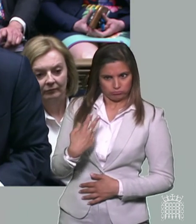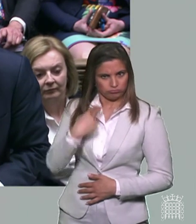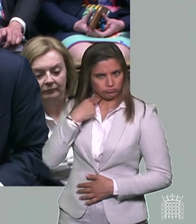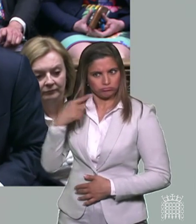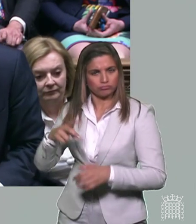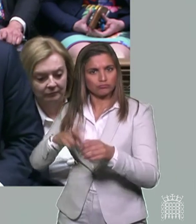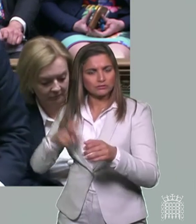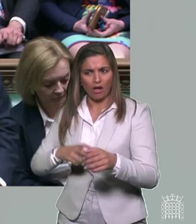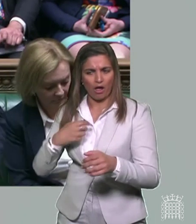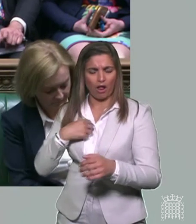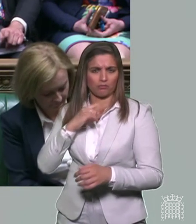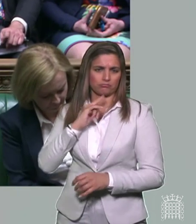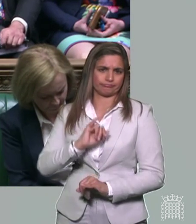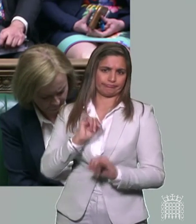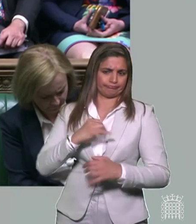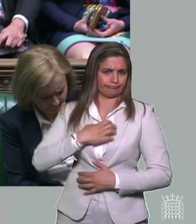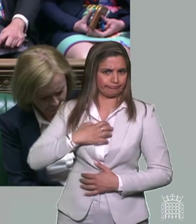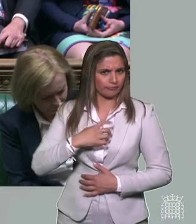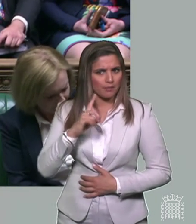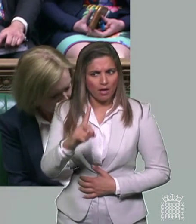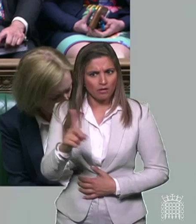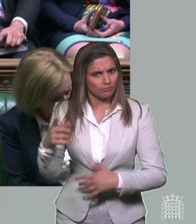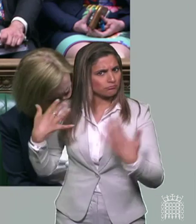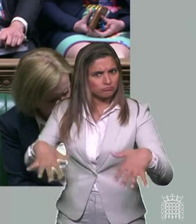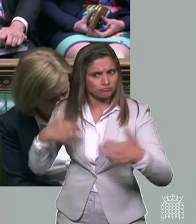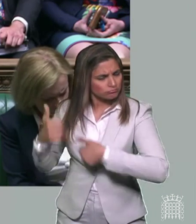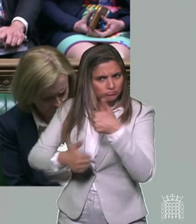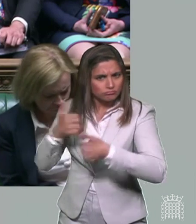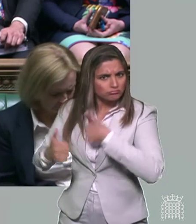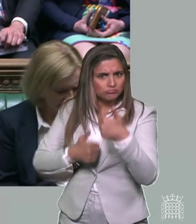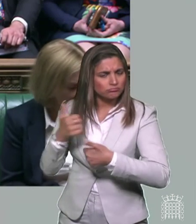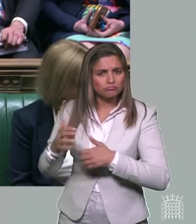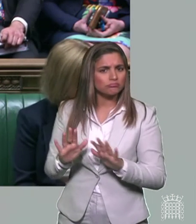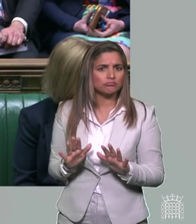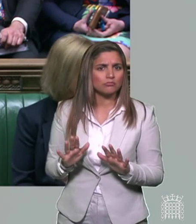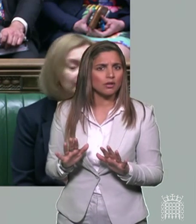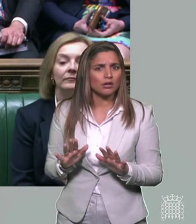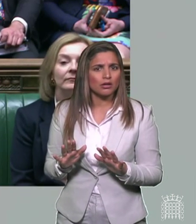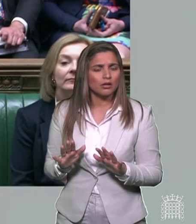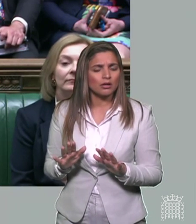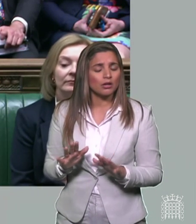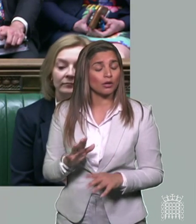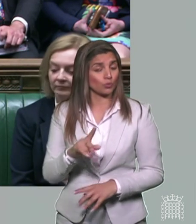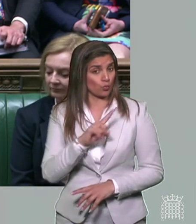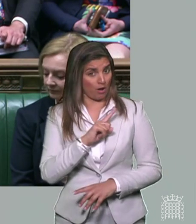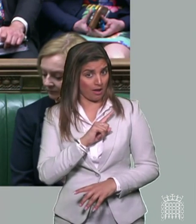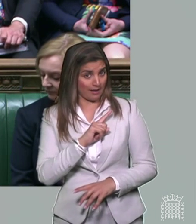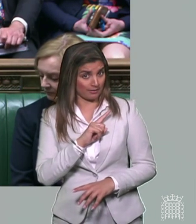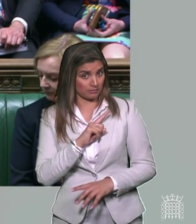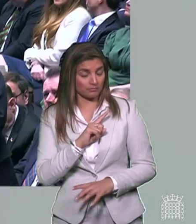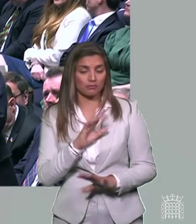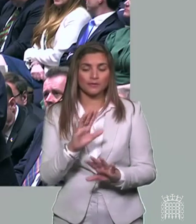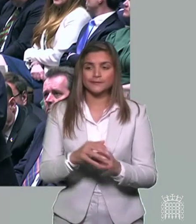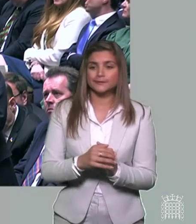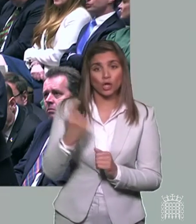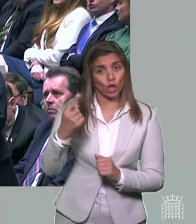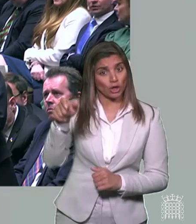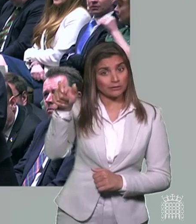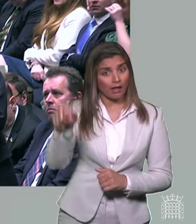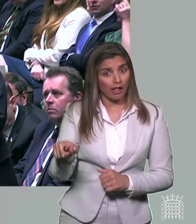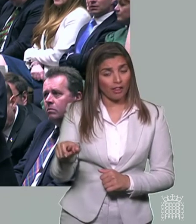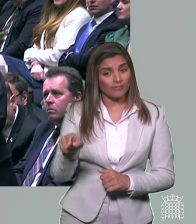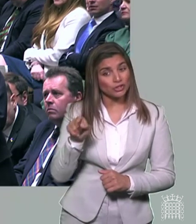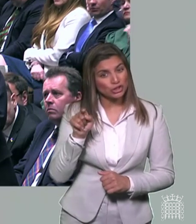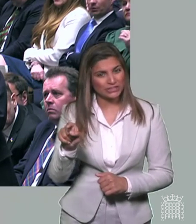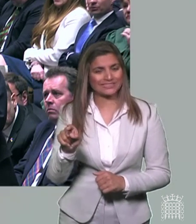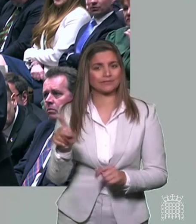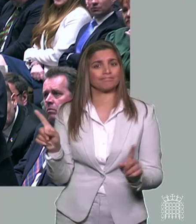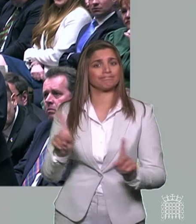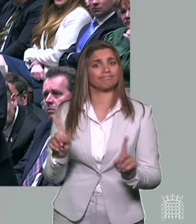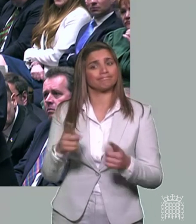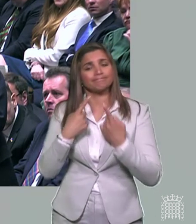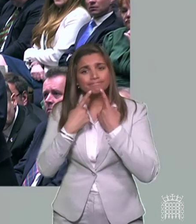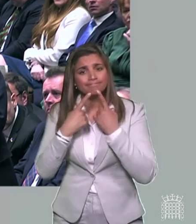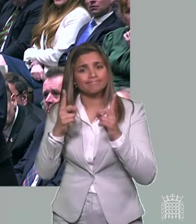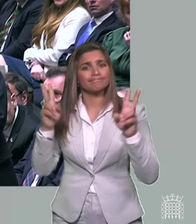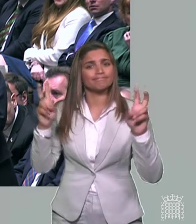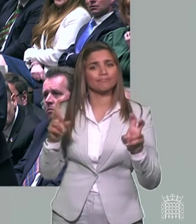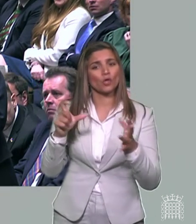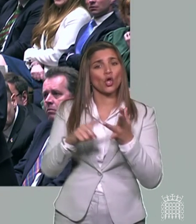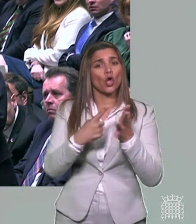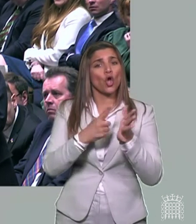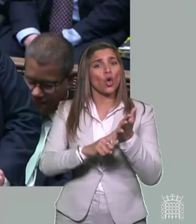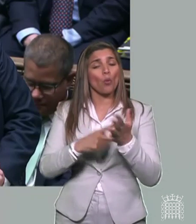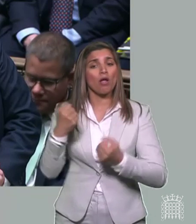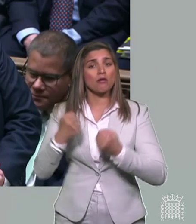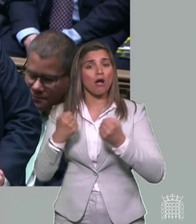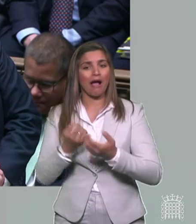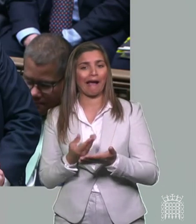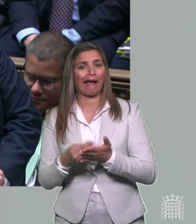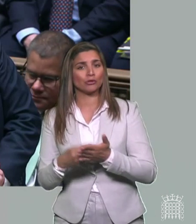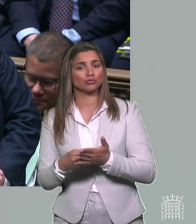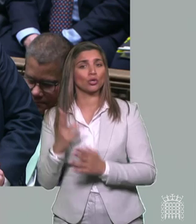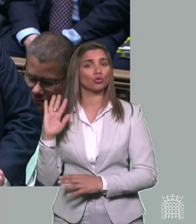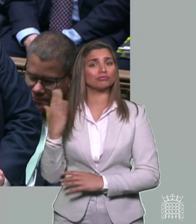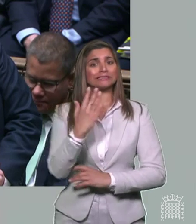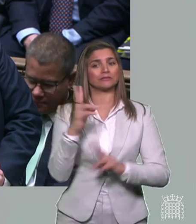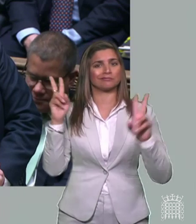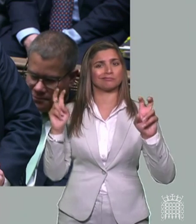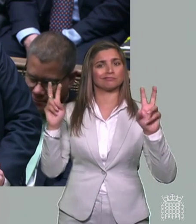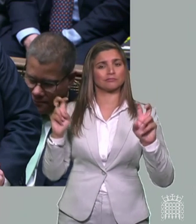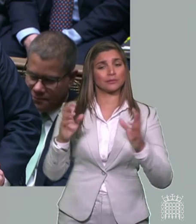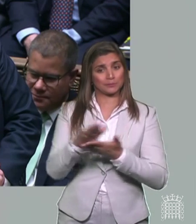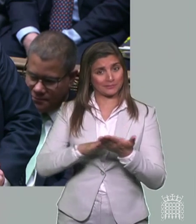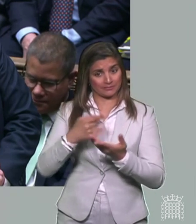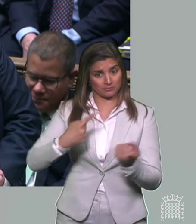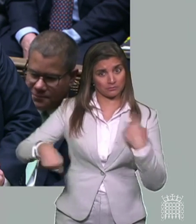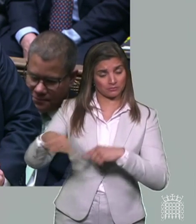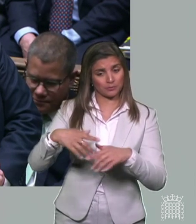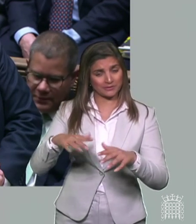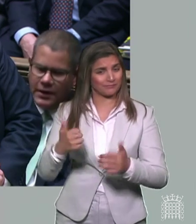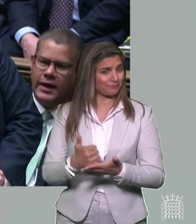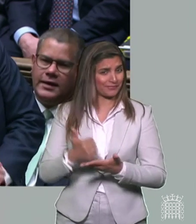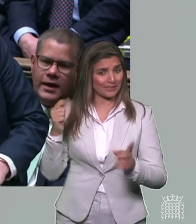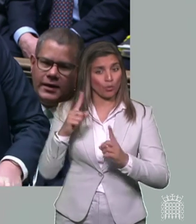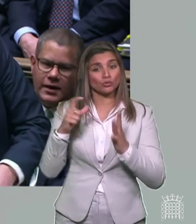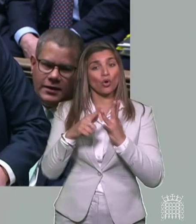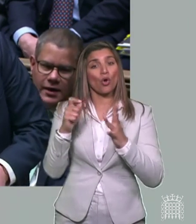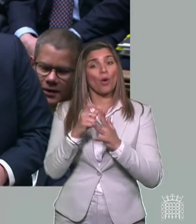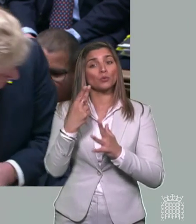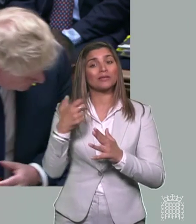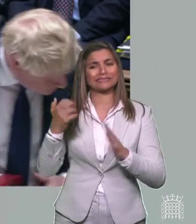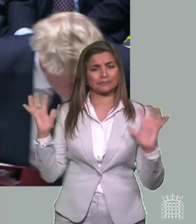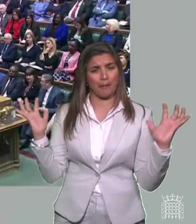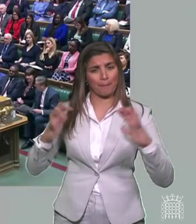She did an outstanding job, particularly since she was the one who coined the expression “Coal, cars, cash and trees”, which enabled the UK to deliver a fantastic COP26 summit last year.